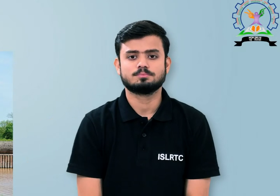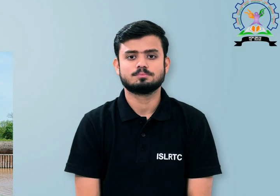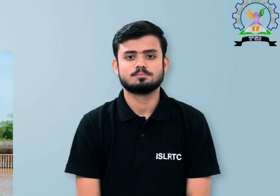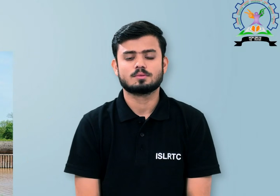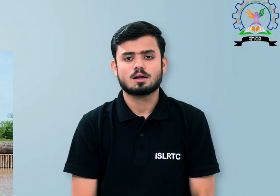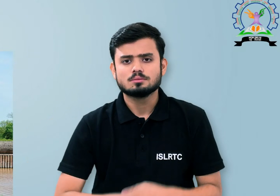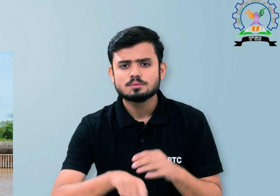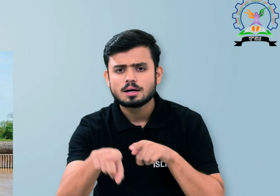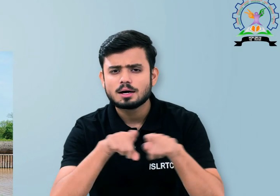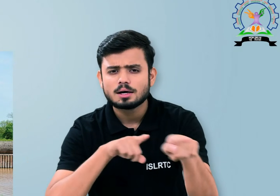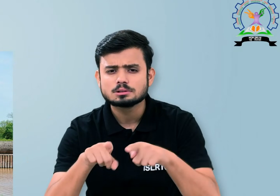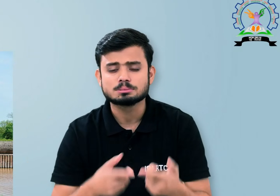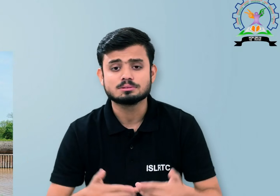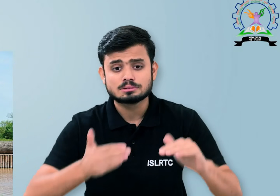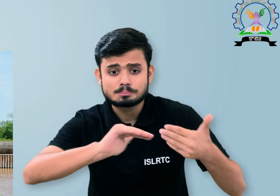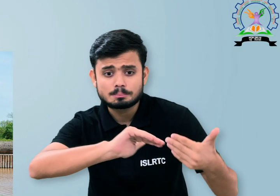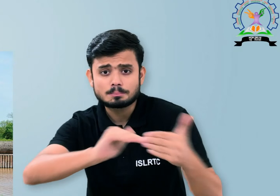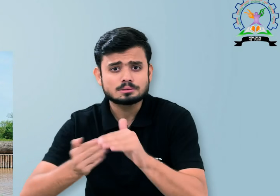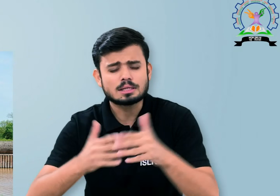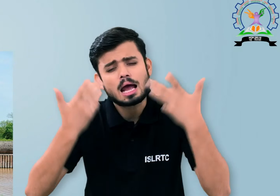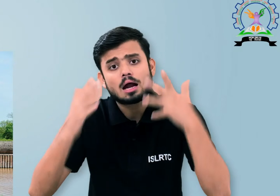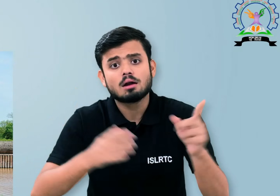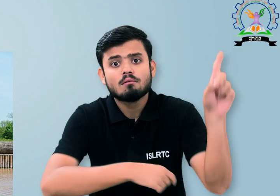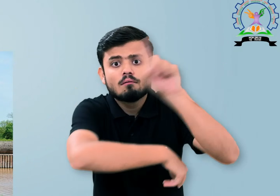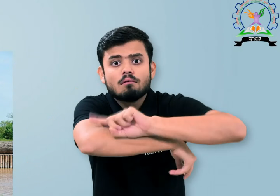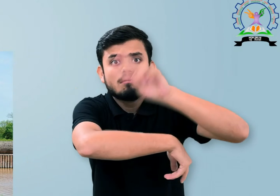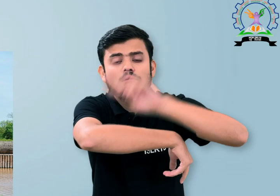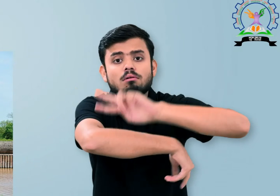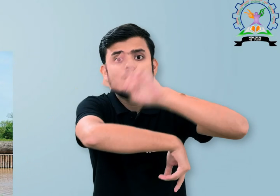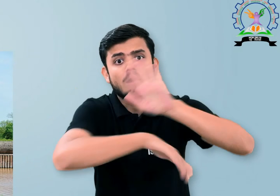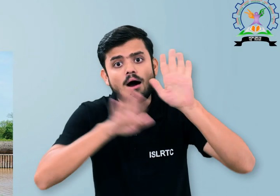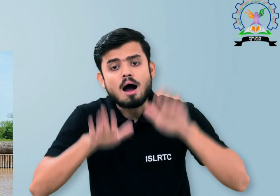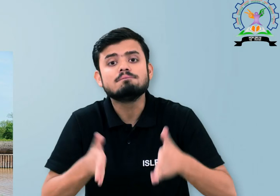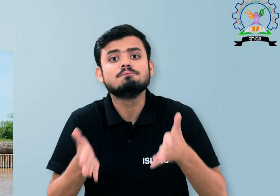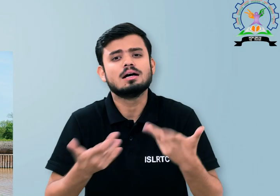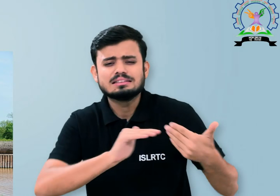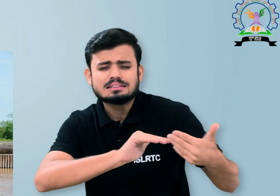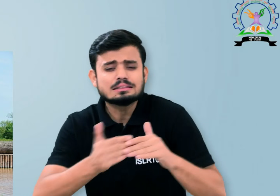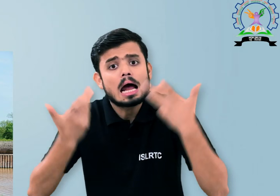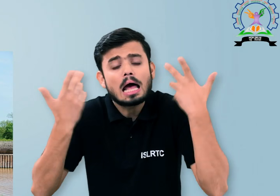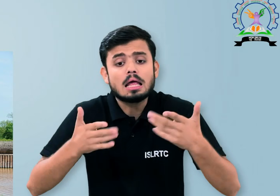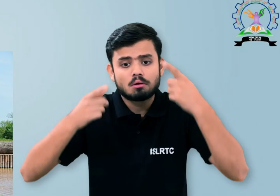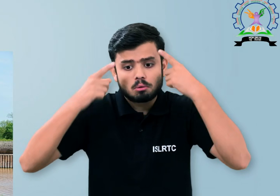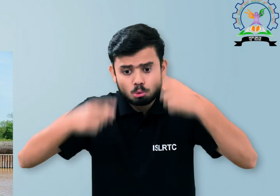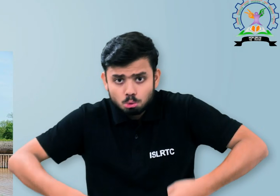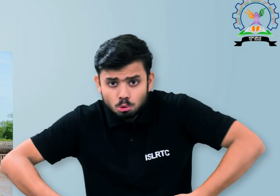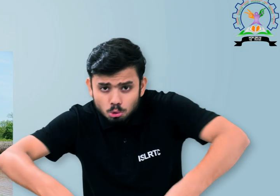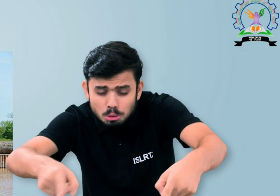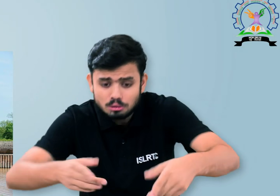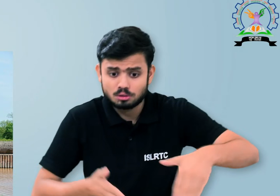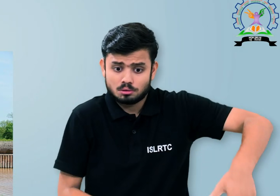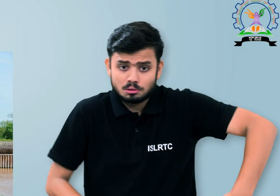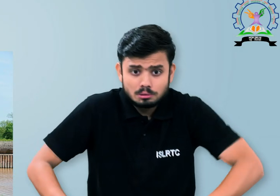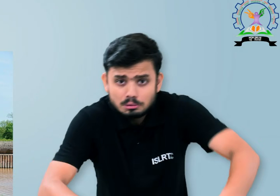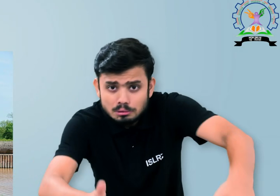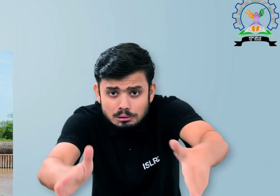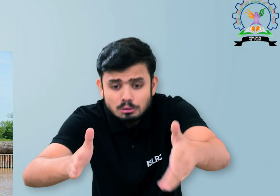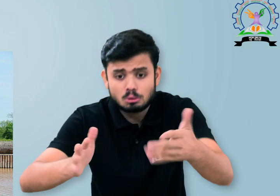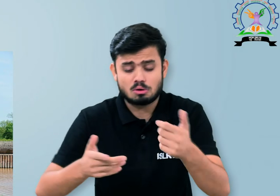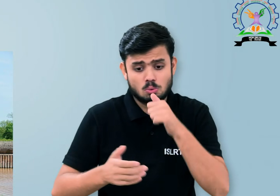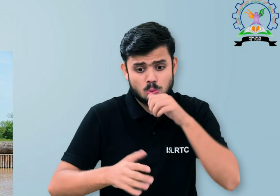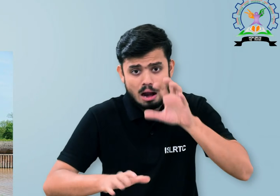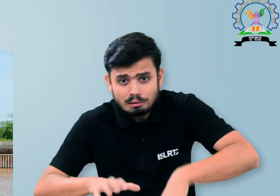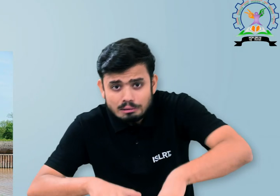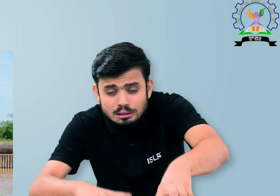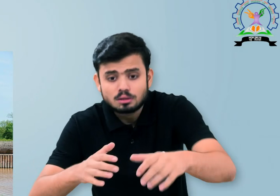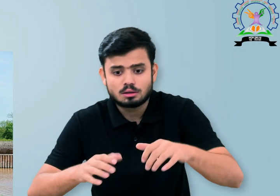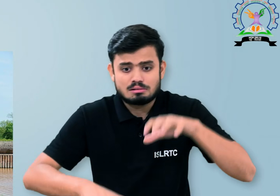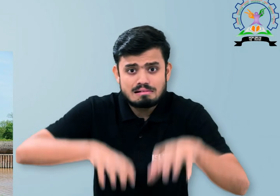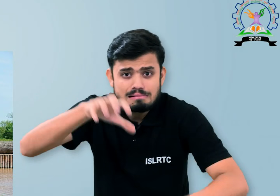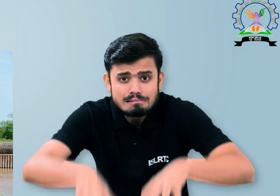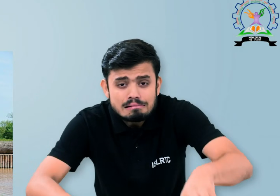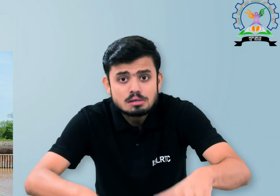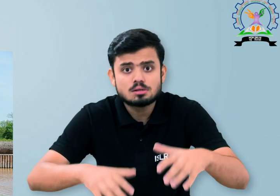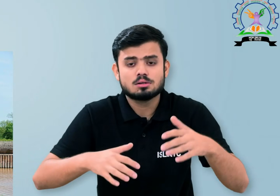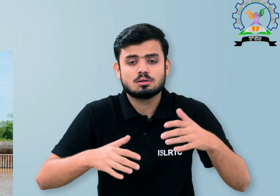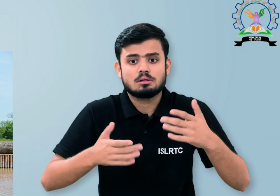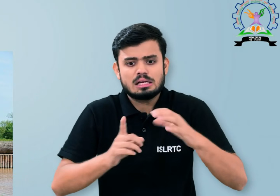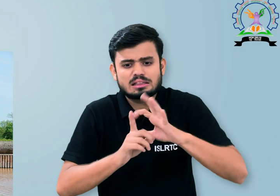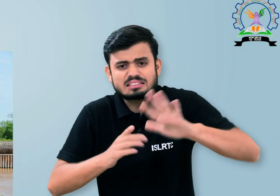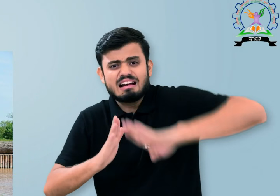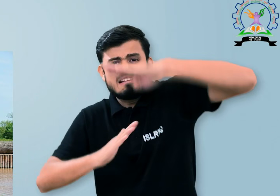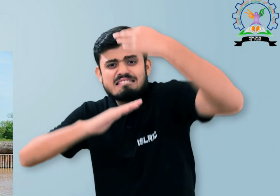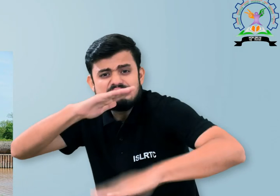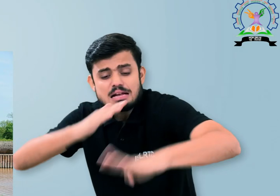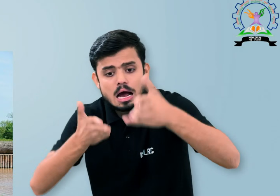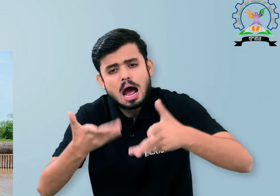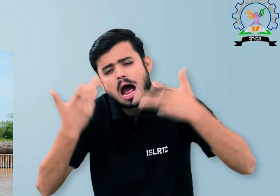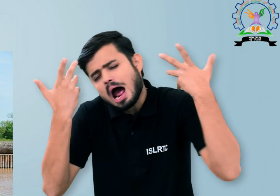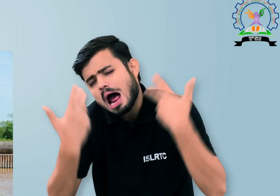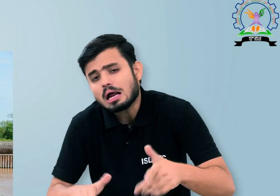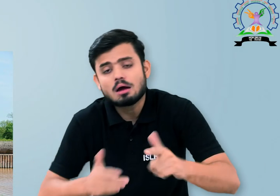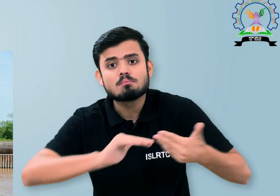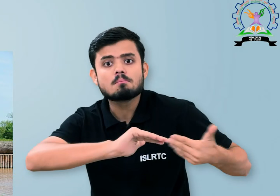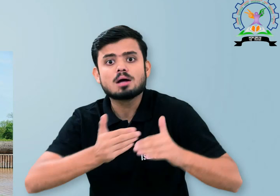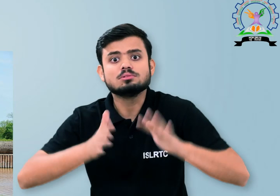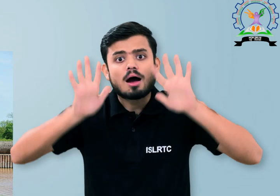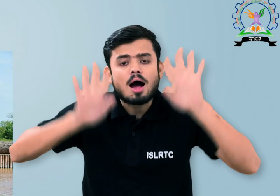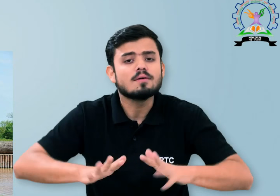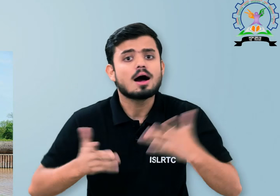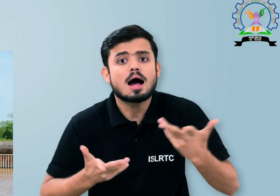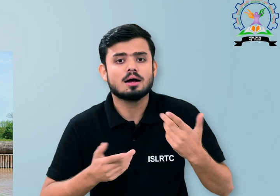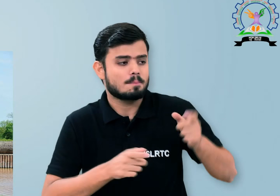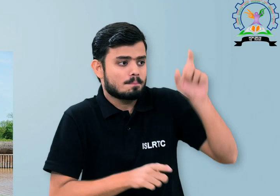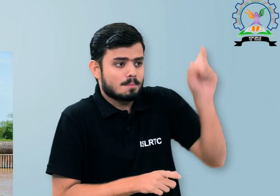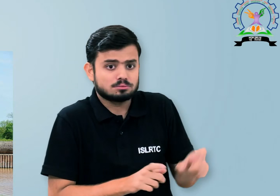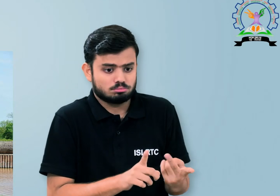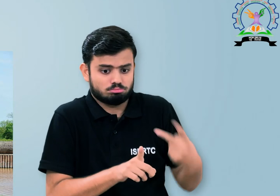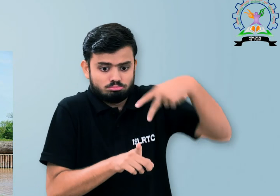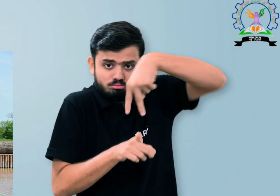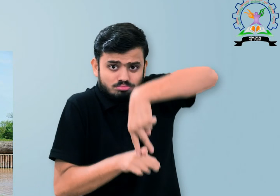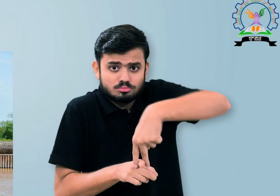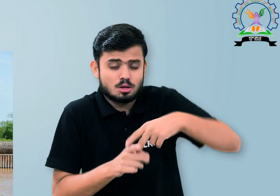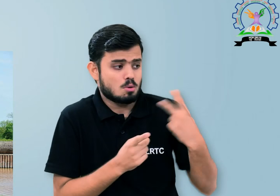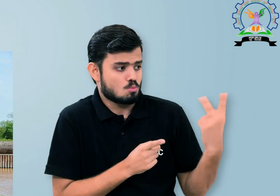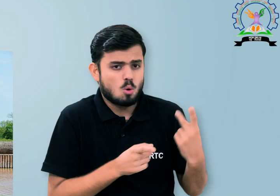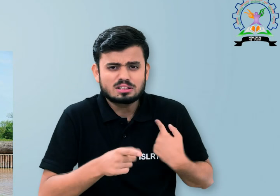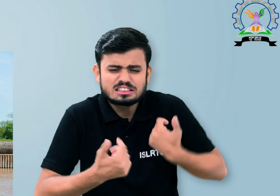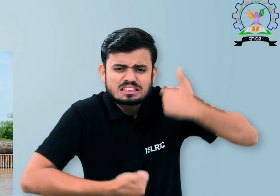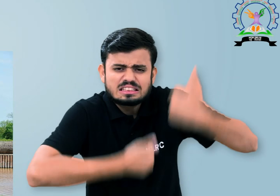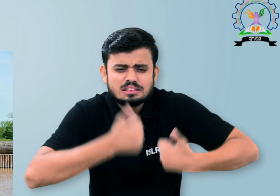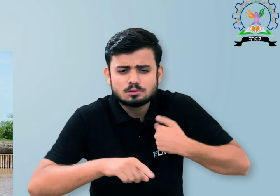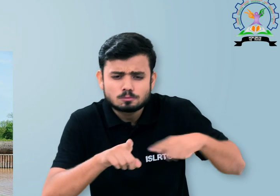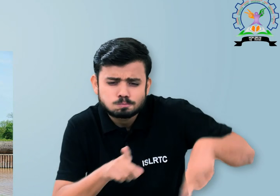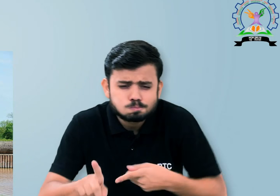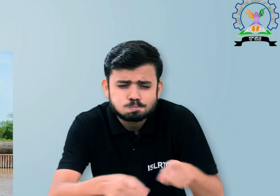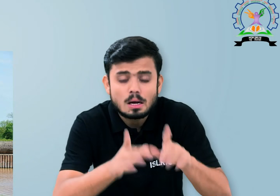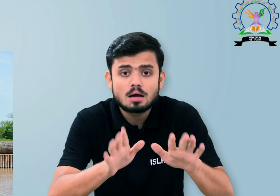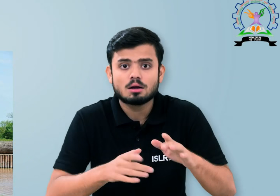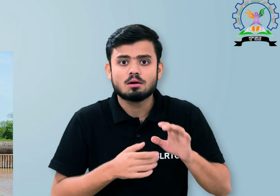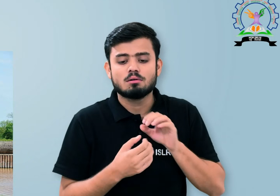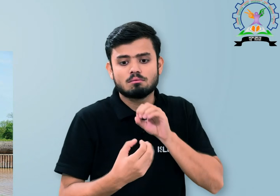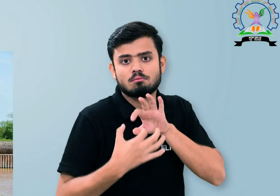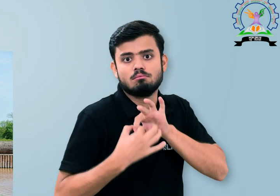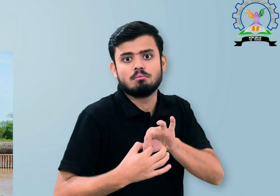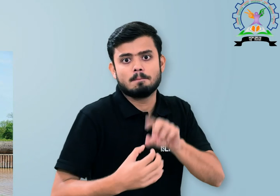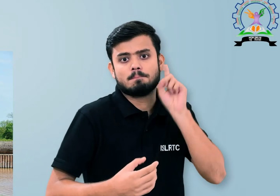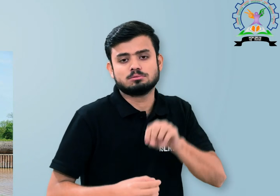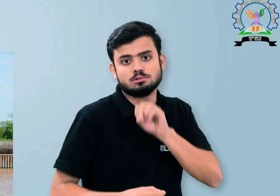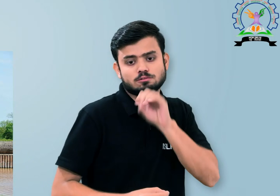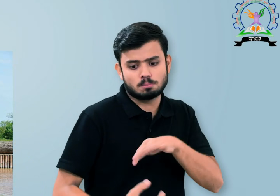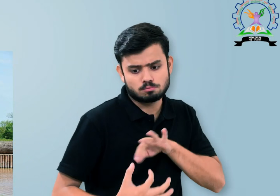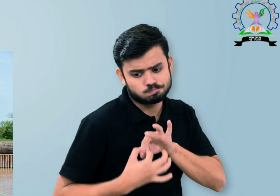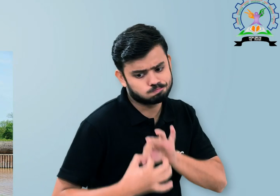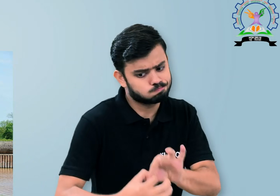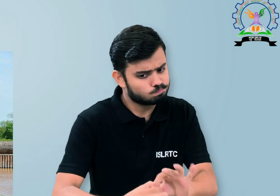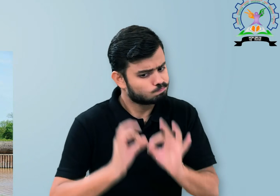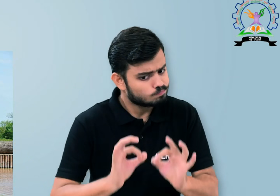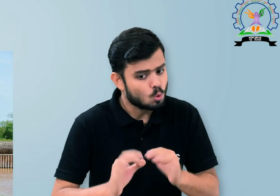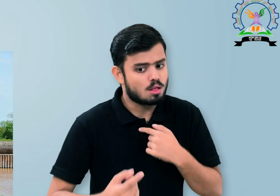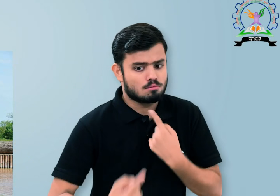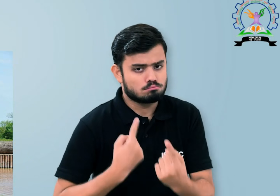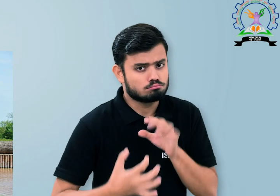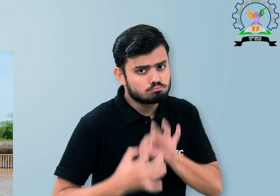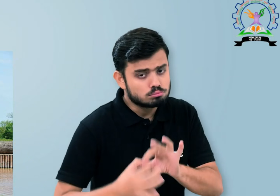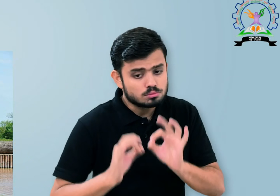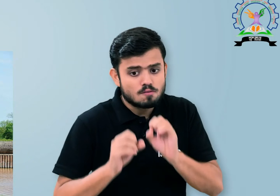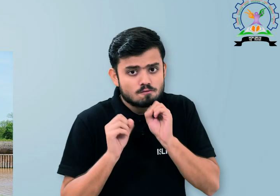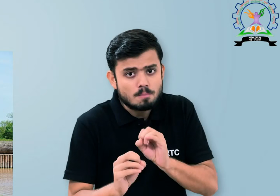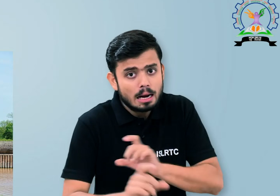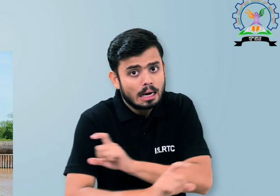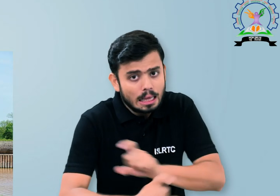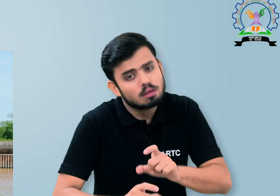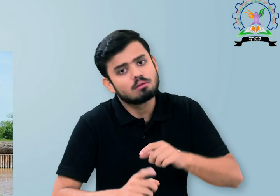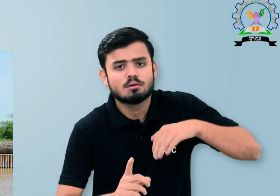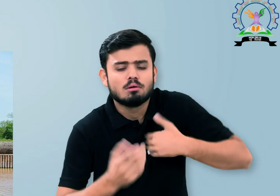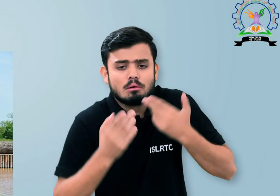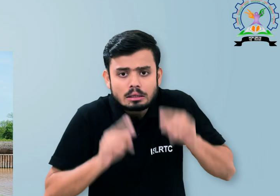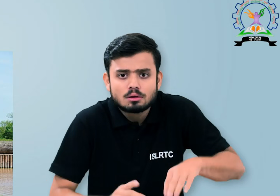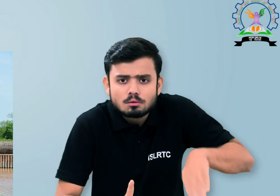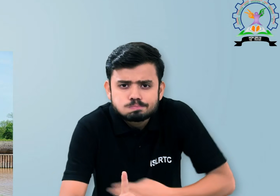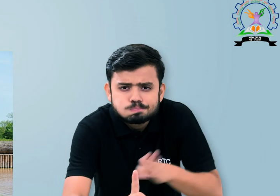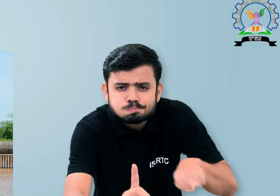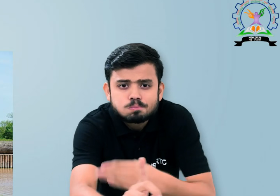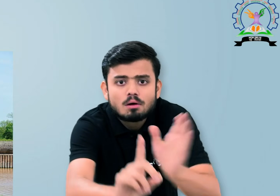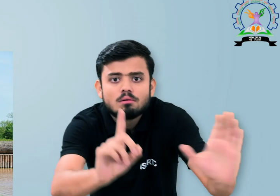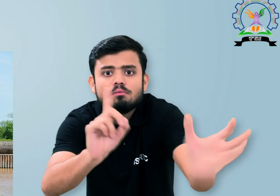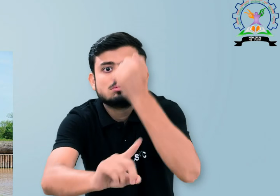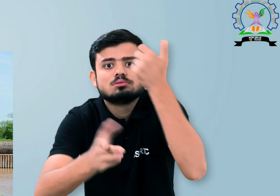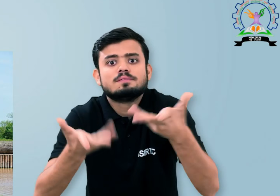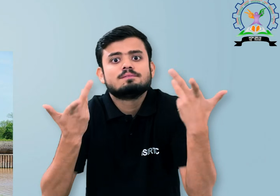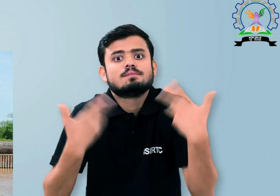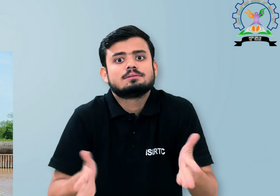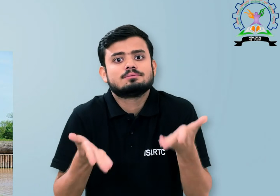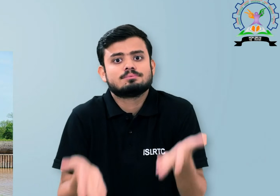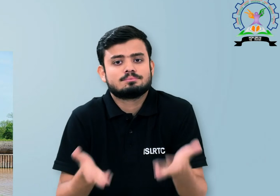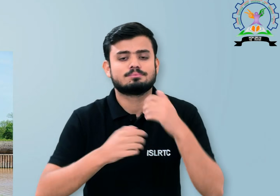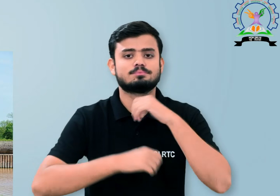This phase tests the horse’s stamina and bravery as they navigate a course with various natural obstacles, such as water jumps, ditches, and logs.